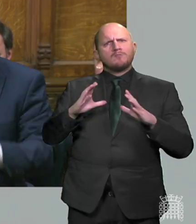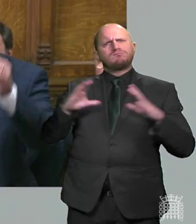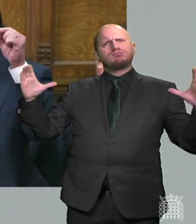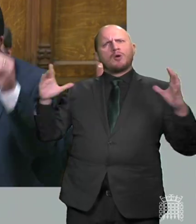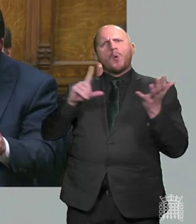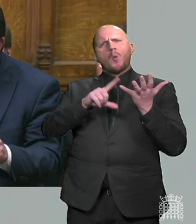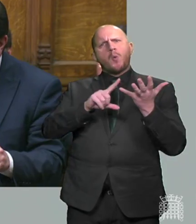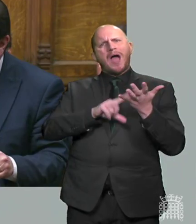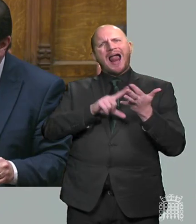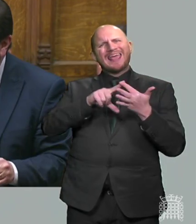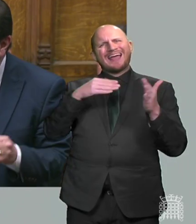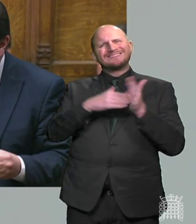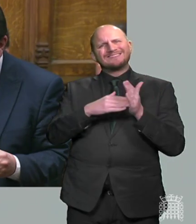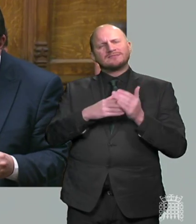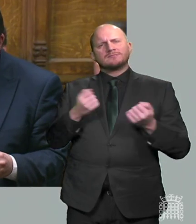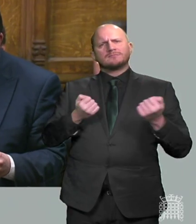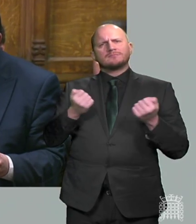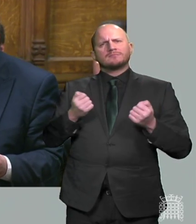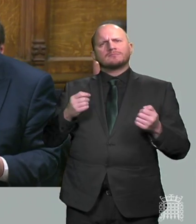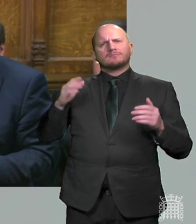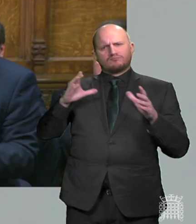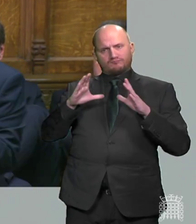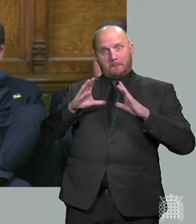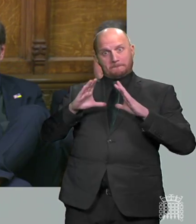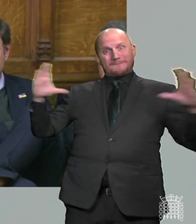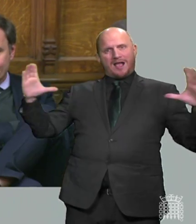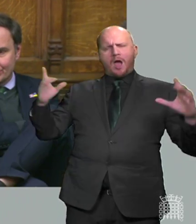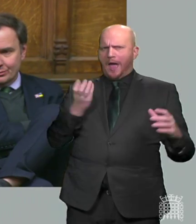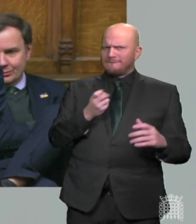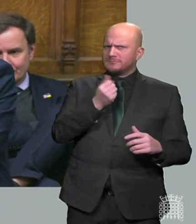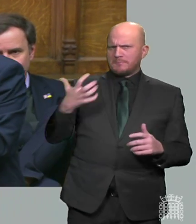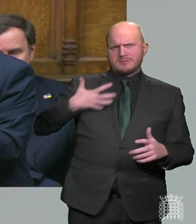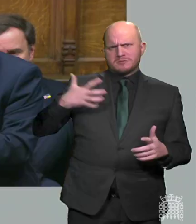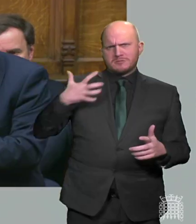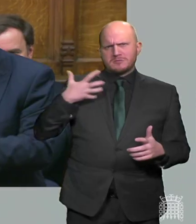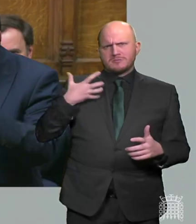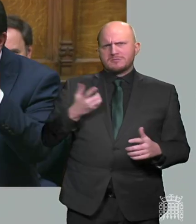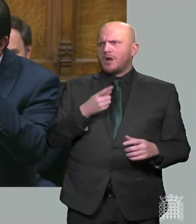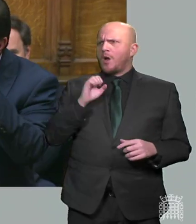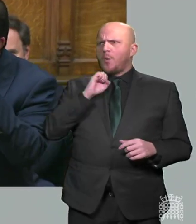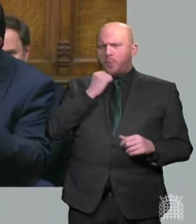That will massively impact my constituents and those who share a border with London.